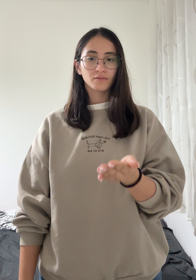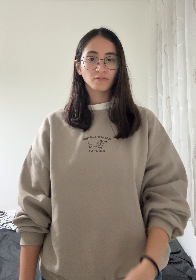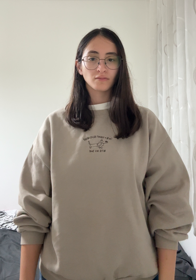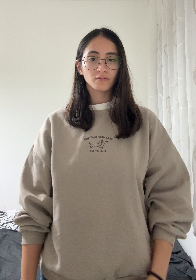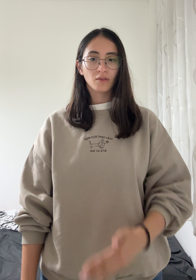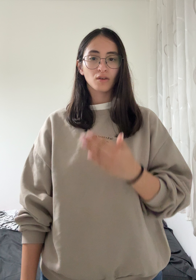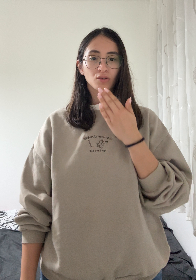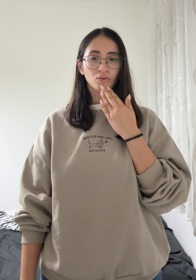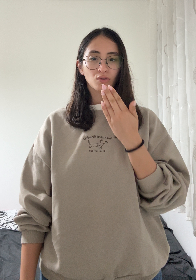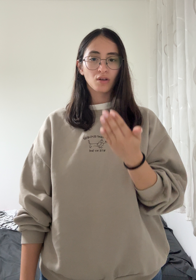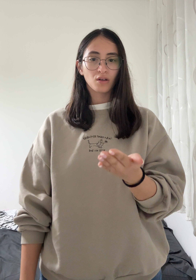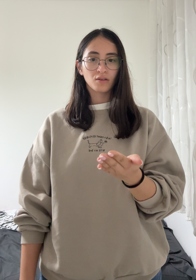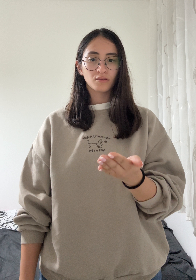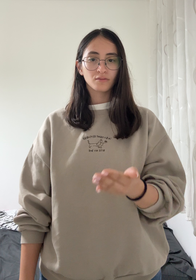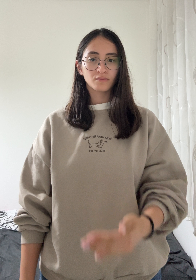תודה